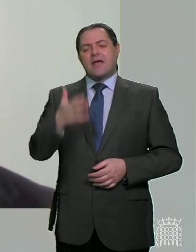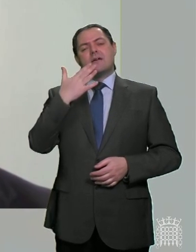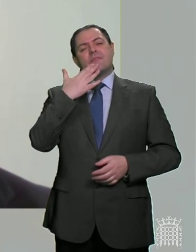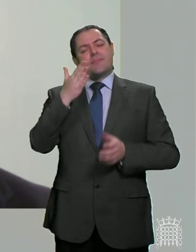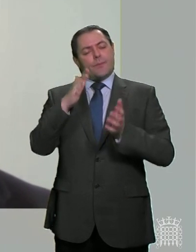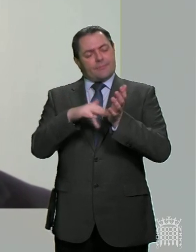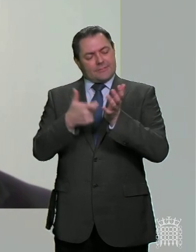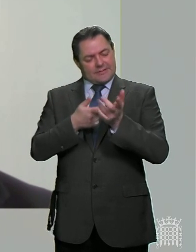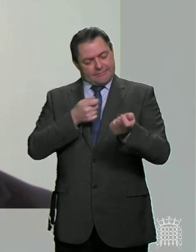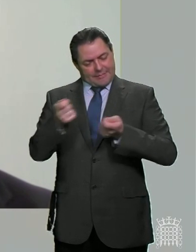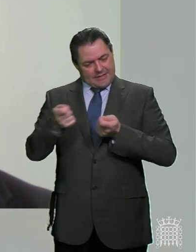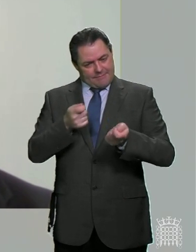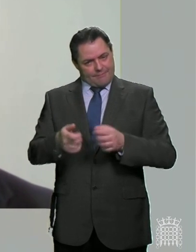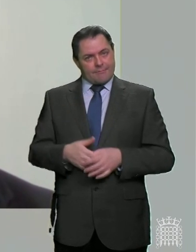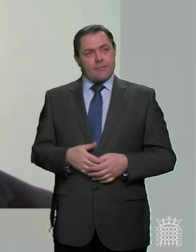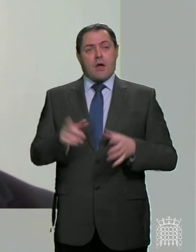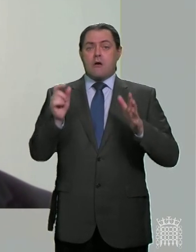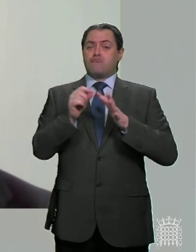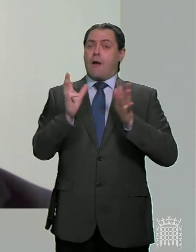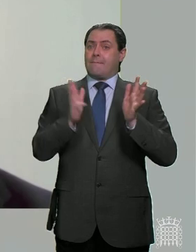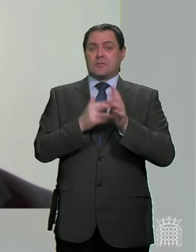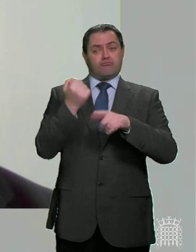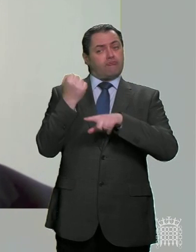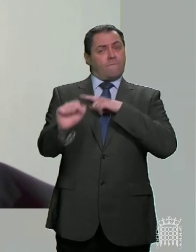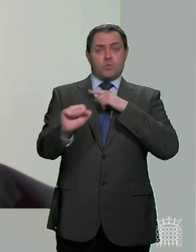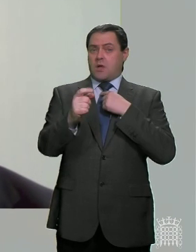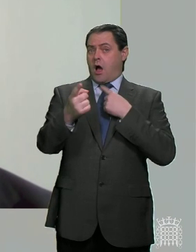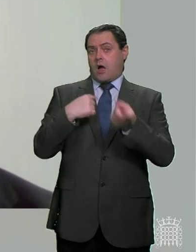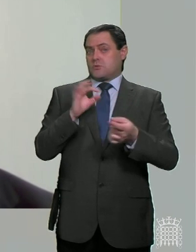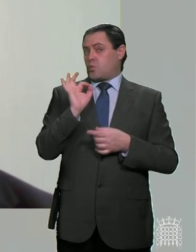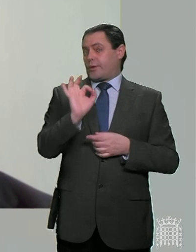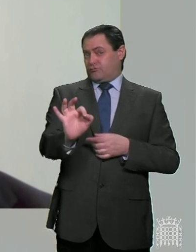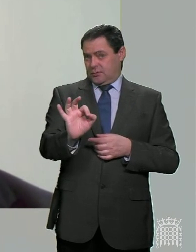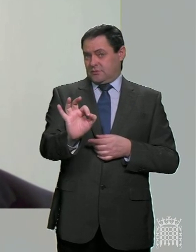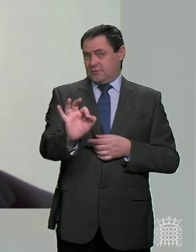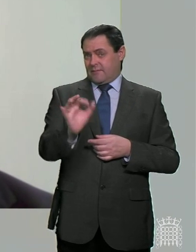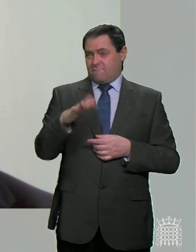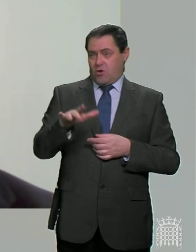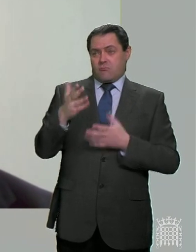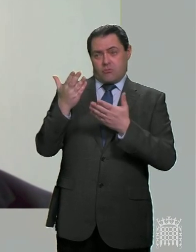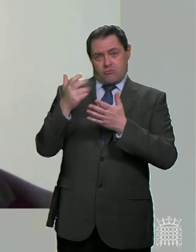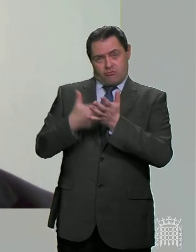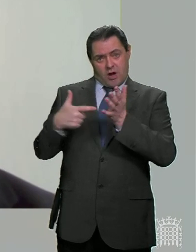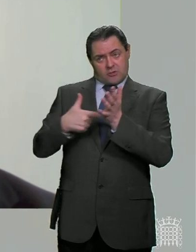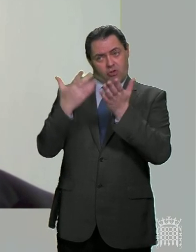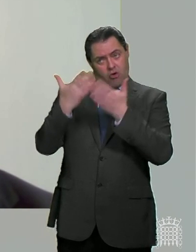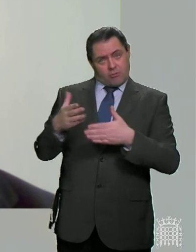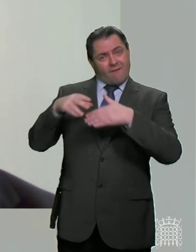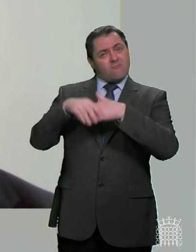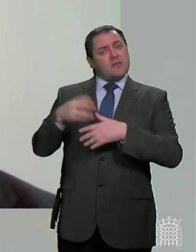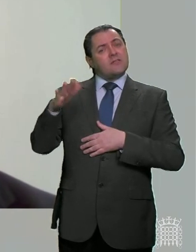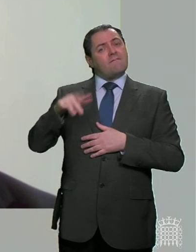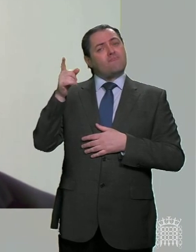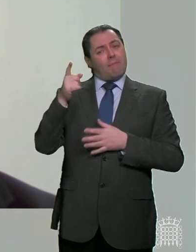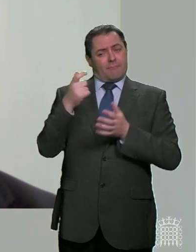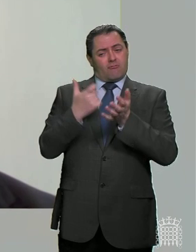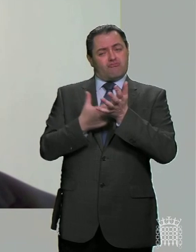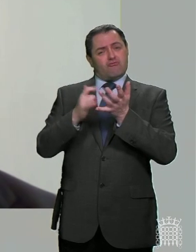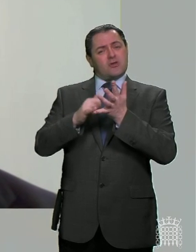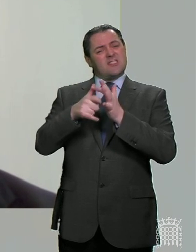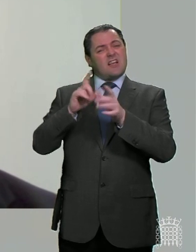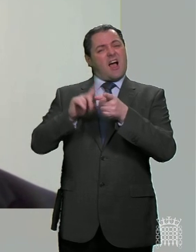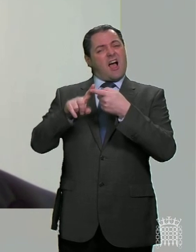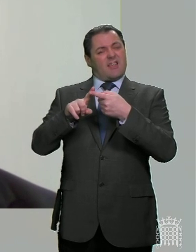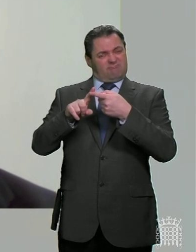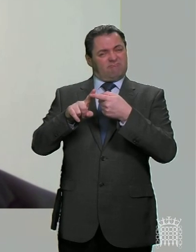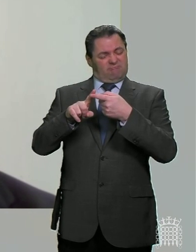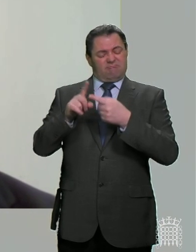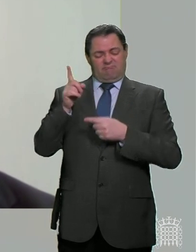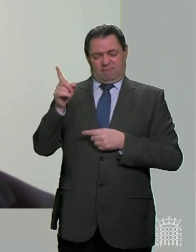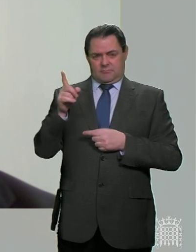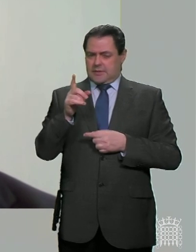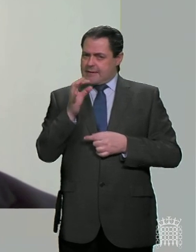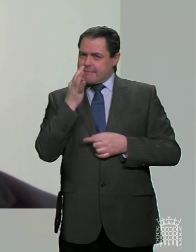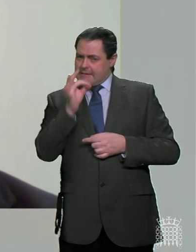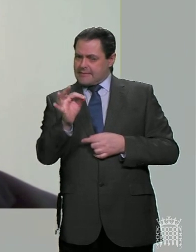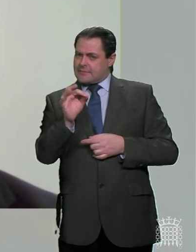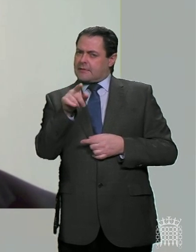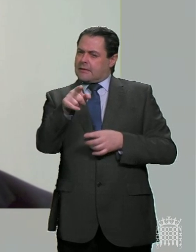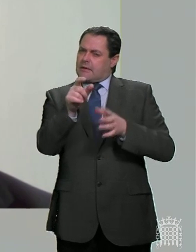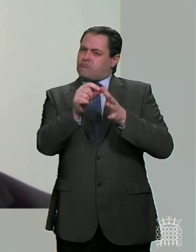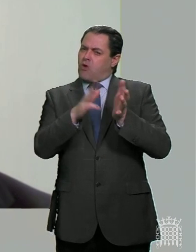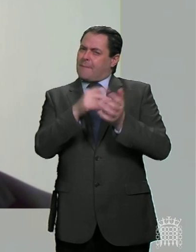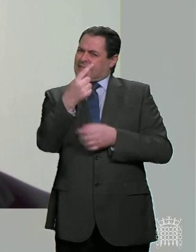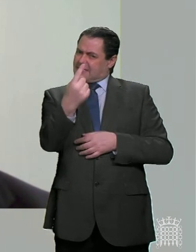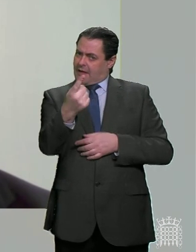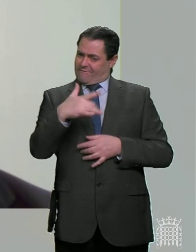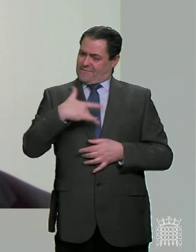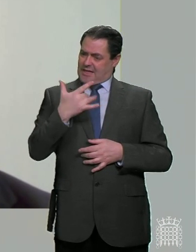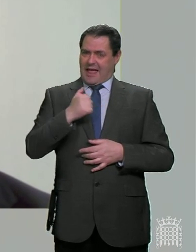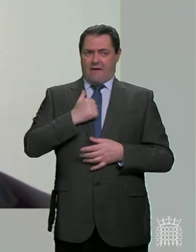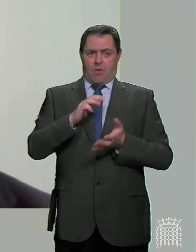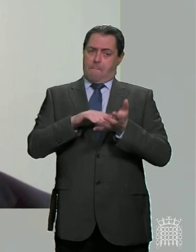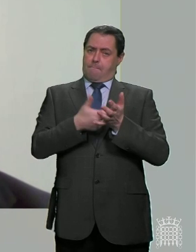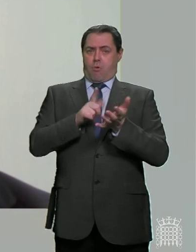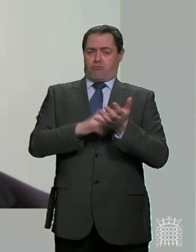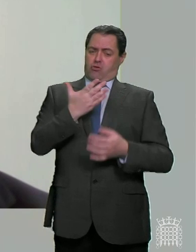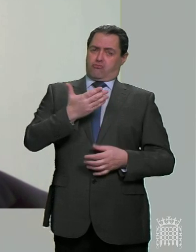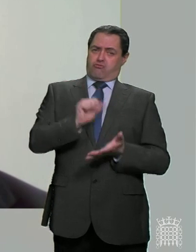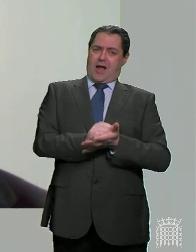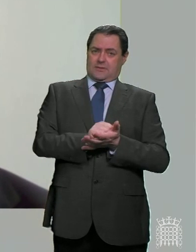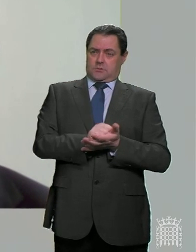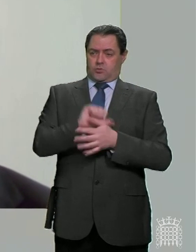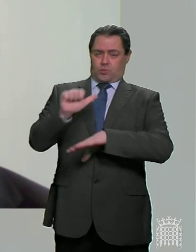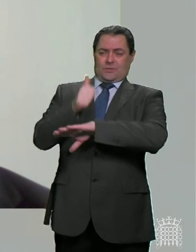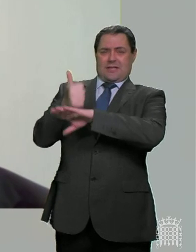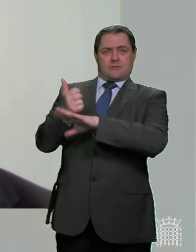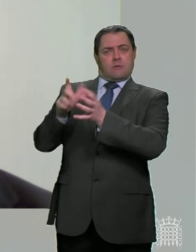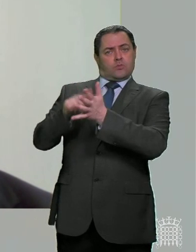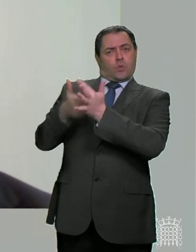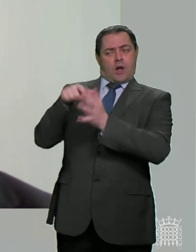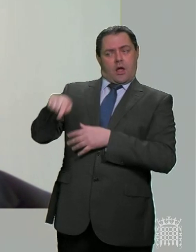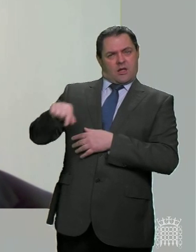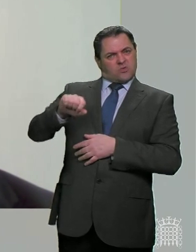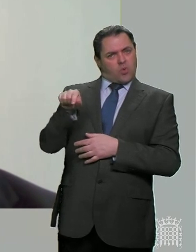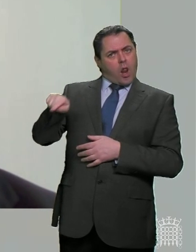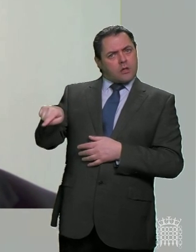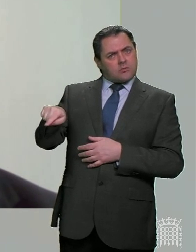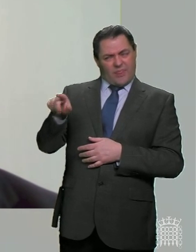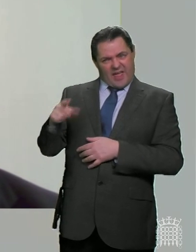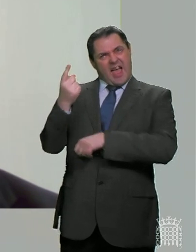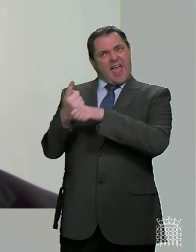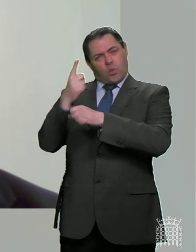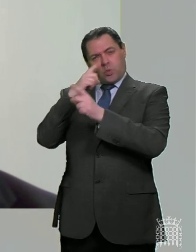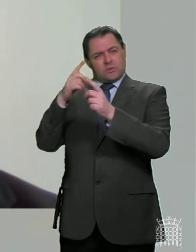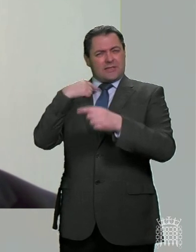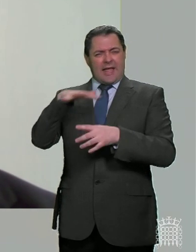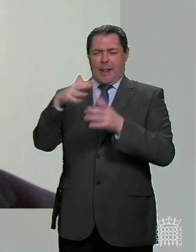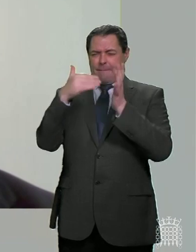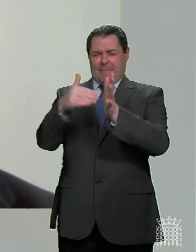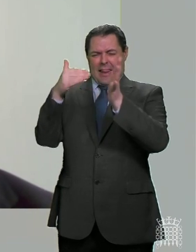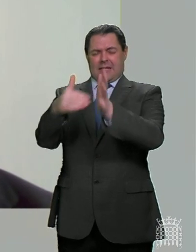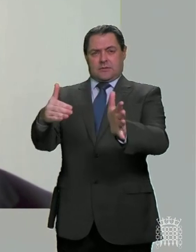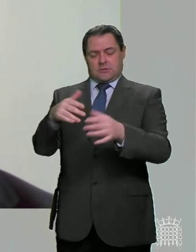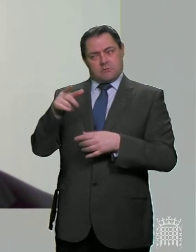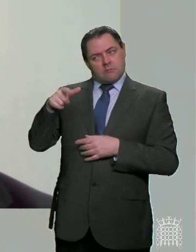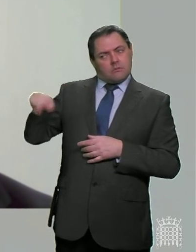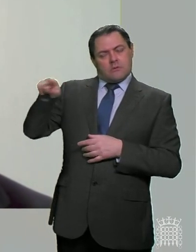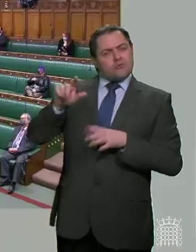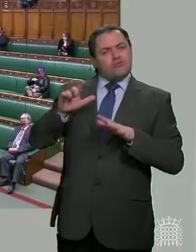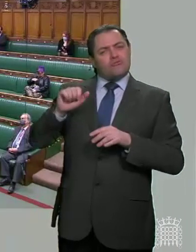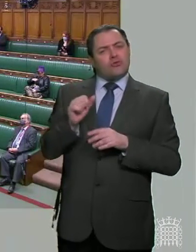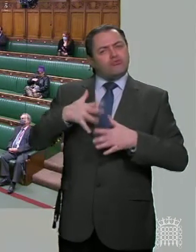The Prime Minister refused point blank to answer the question from my right honourable Friend the Member for Ross, Skye and Lochaber , so I will ask him again: what gives any British Prime Minister the moral and democratic right to impose the obscenity of an even bigger arsenal of weapons of mass murder on the people of Scotland, against their express will?